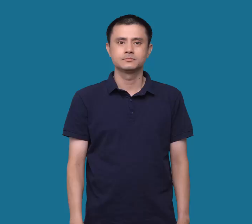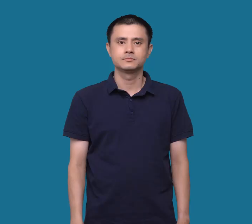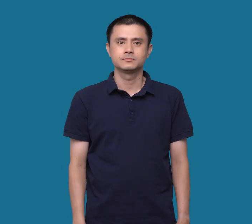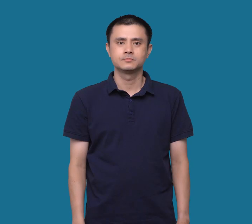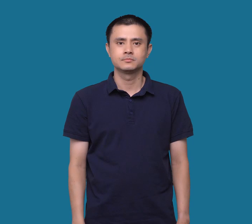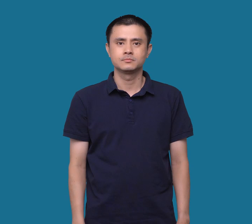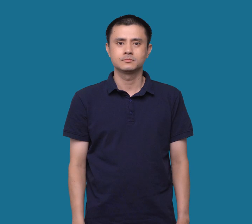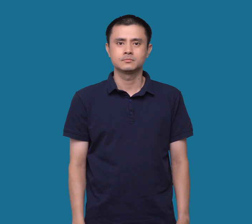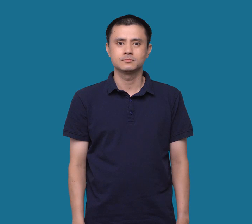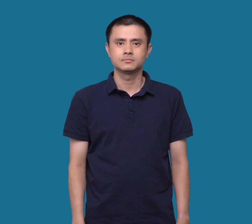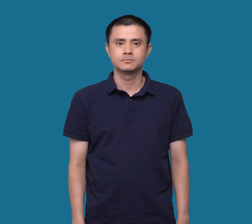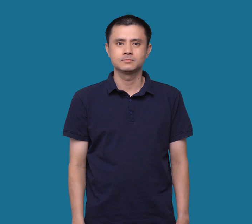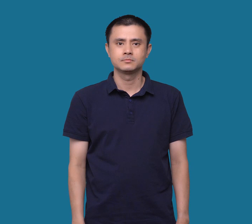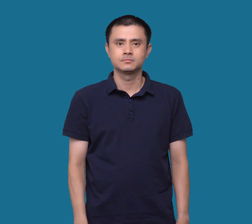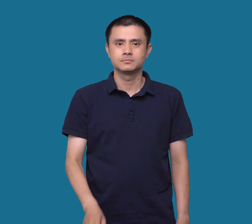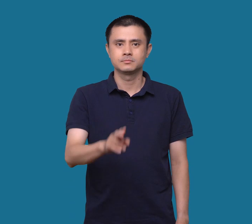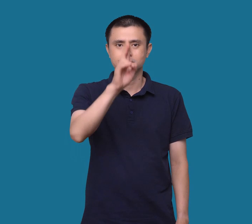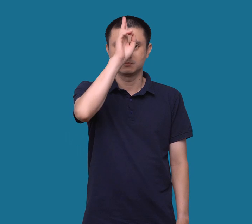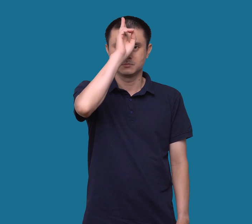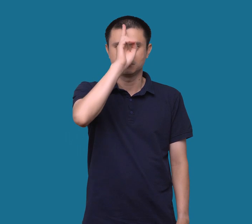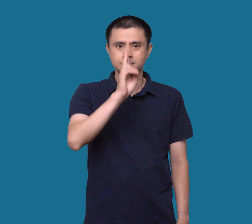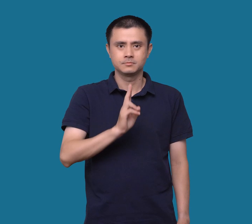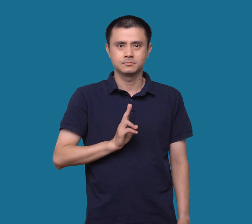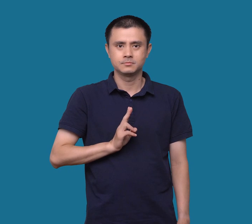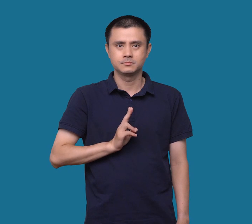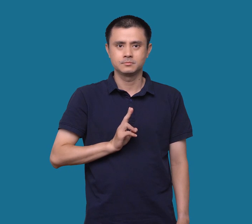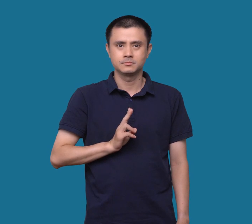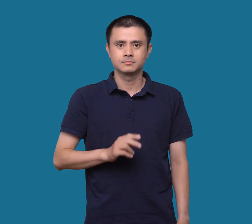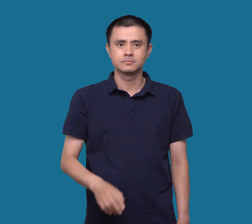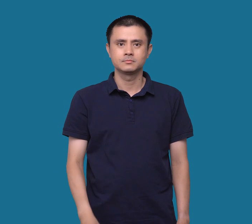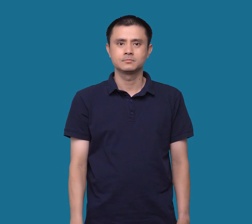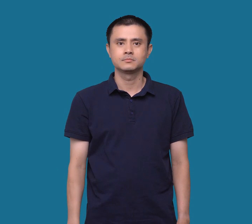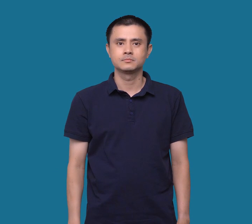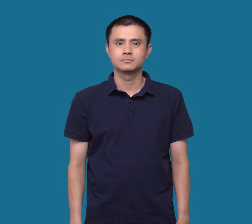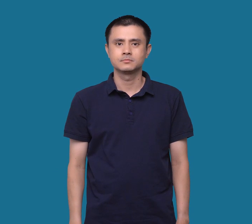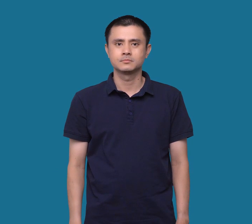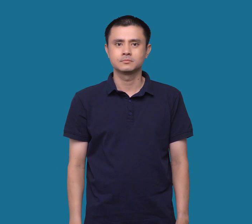bộ đội